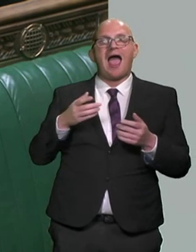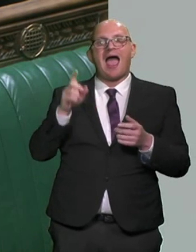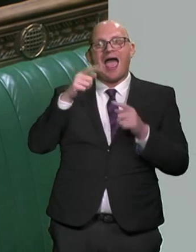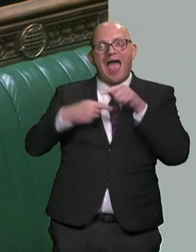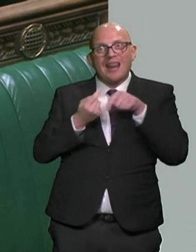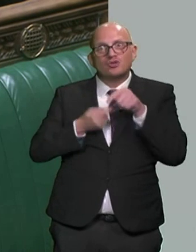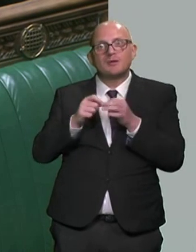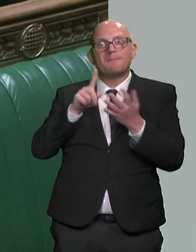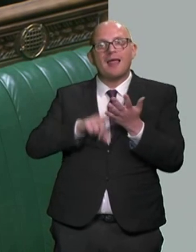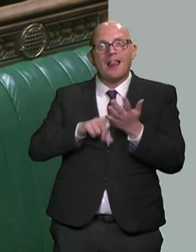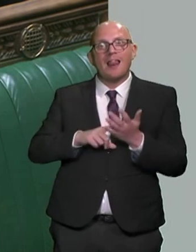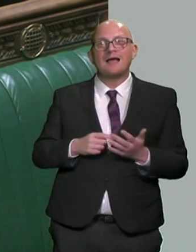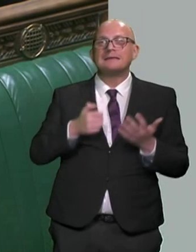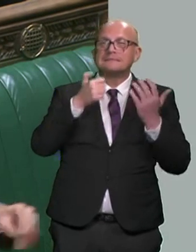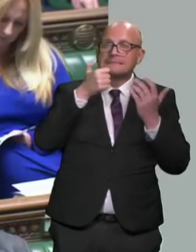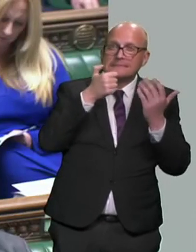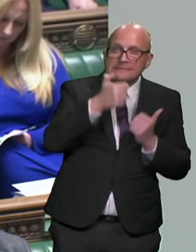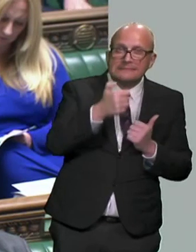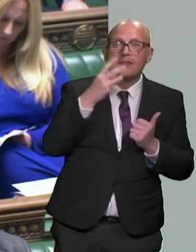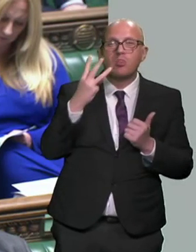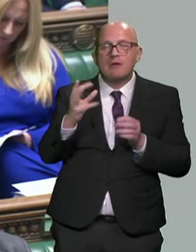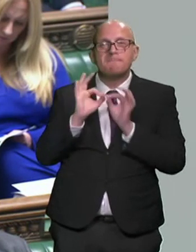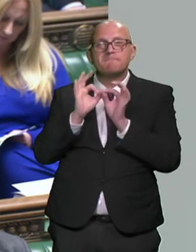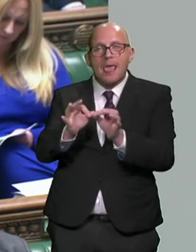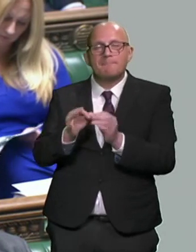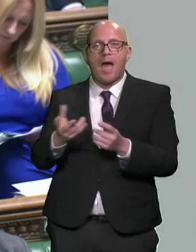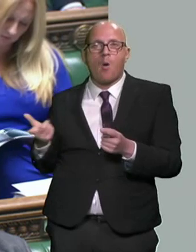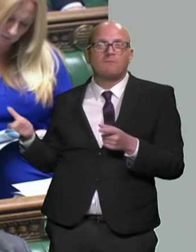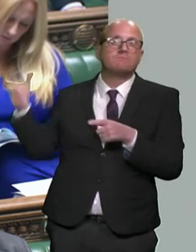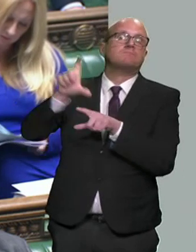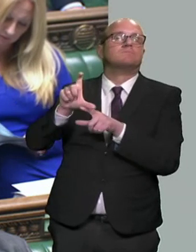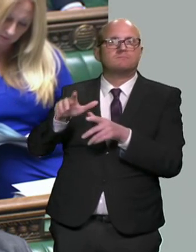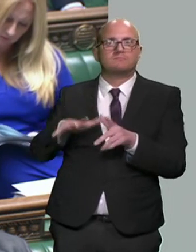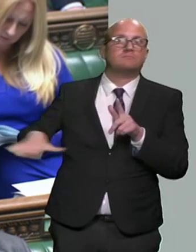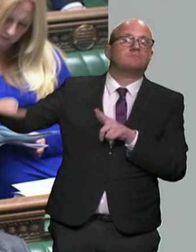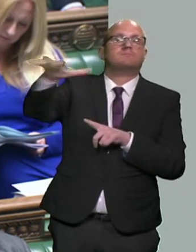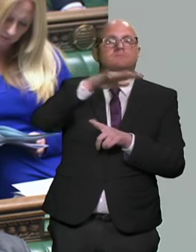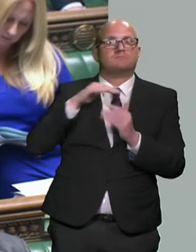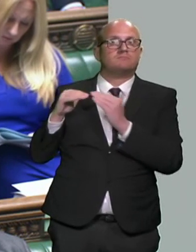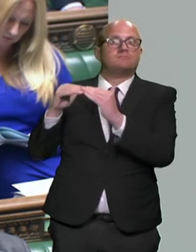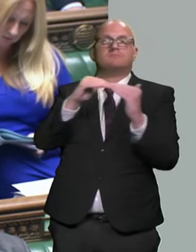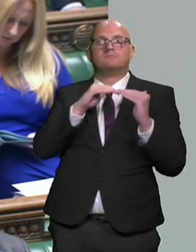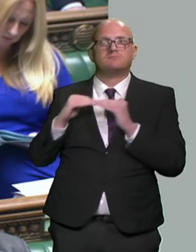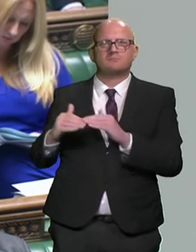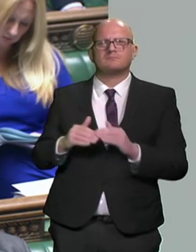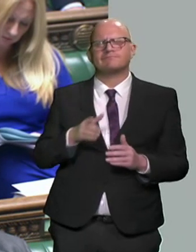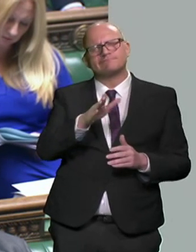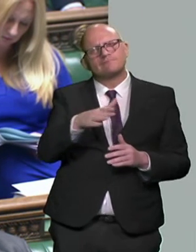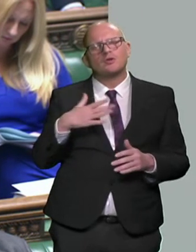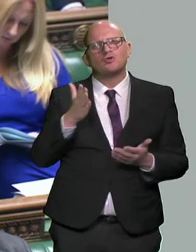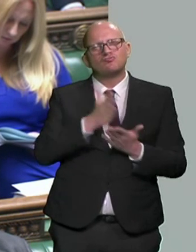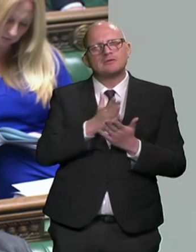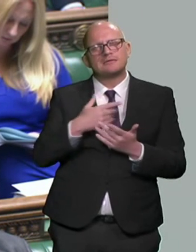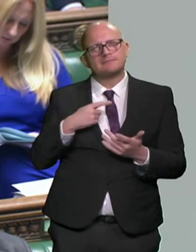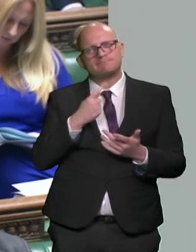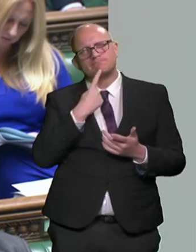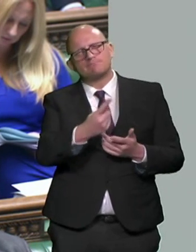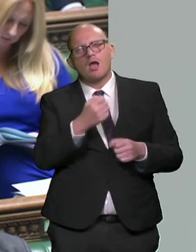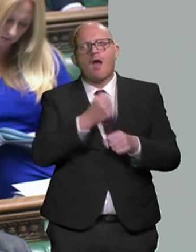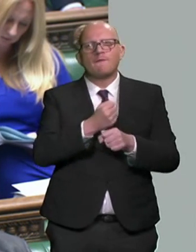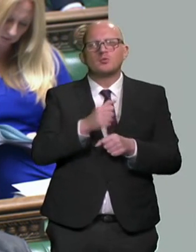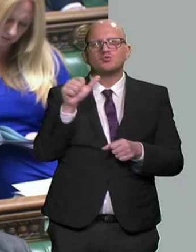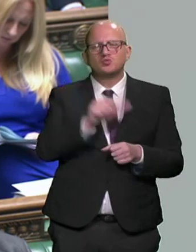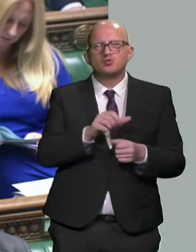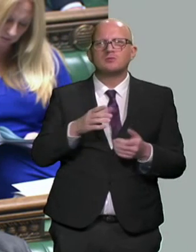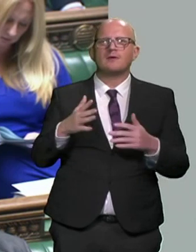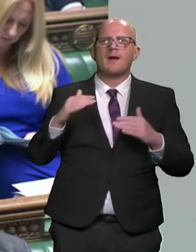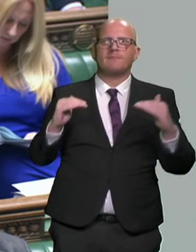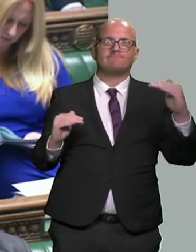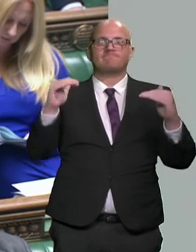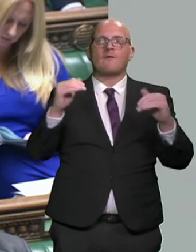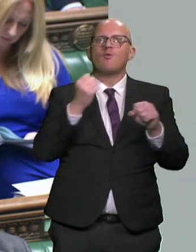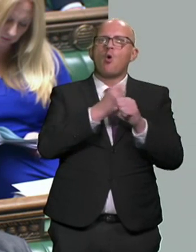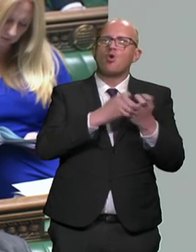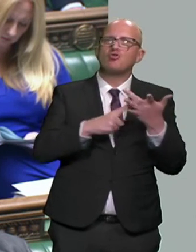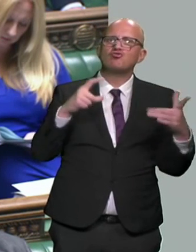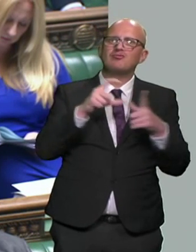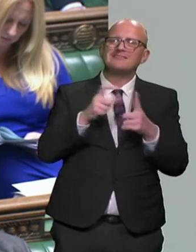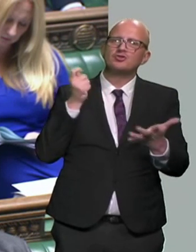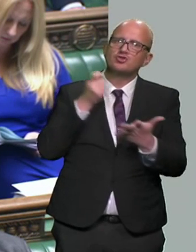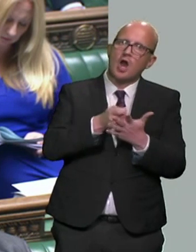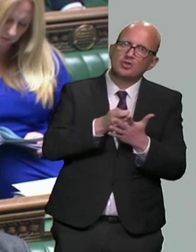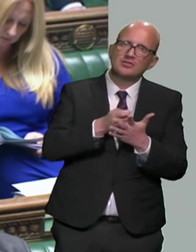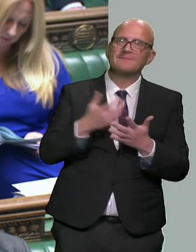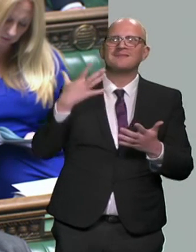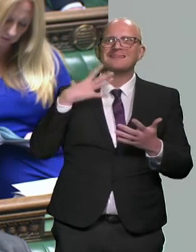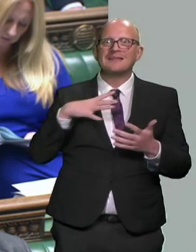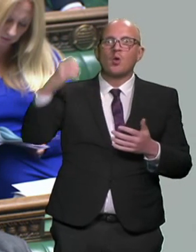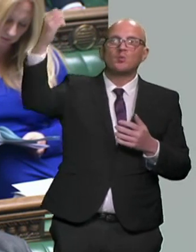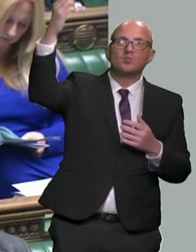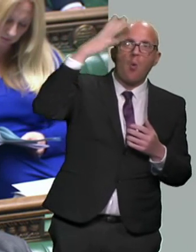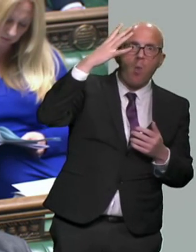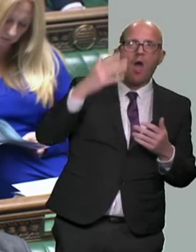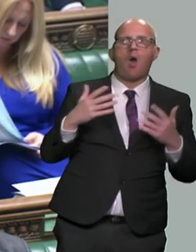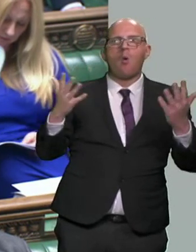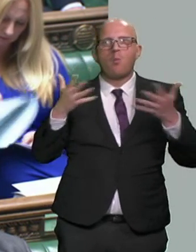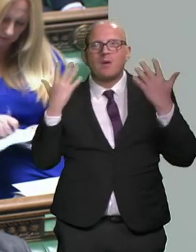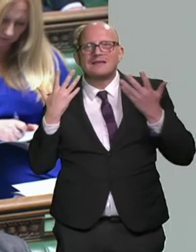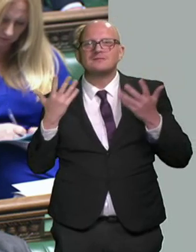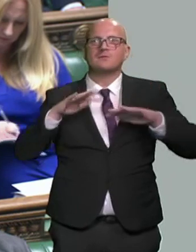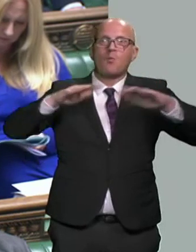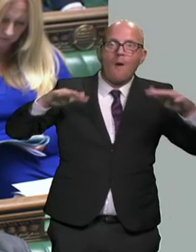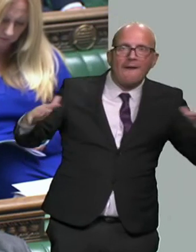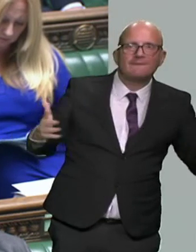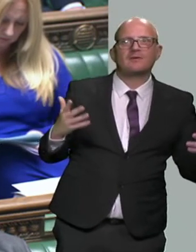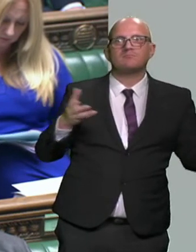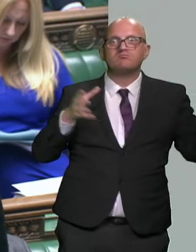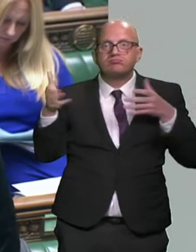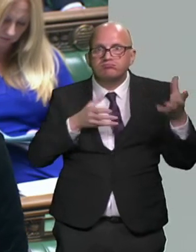They should instead fix the long-standing inequality of grid charging, invest more in onshore and offshore wind, tidal and solar, and bring carbon capture and storage in the north-east of Scotland off their reserve bench.